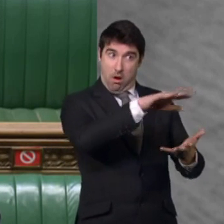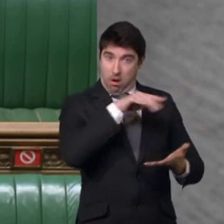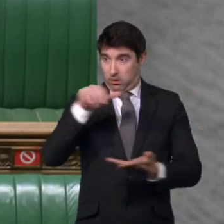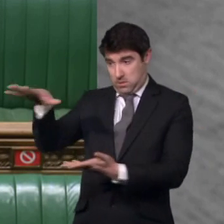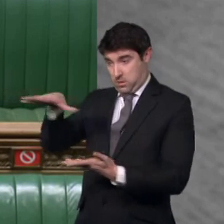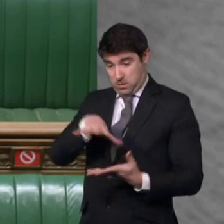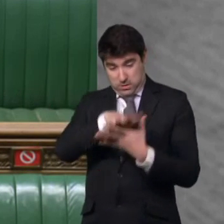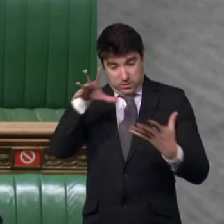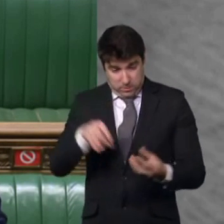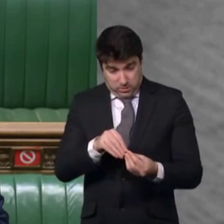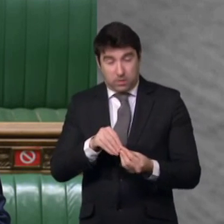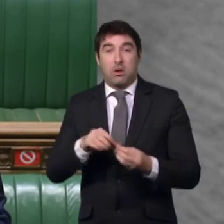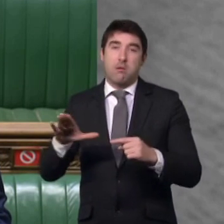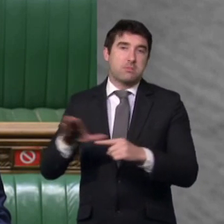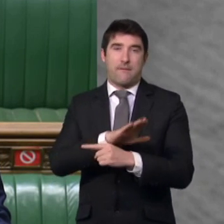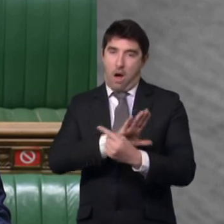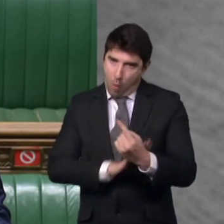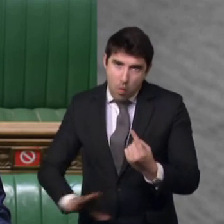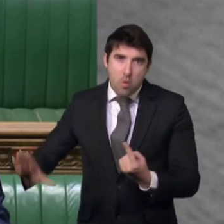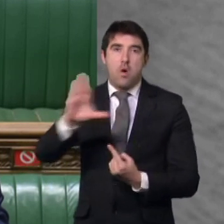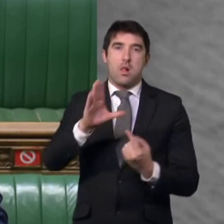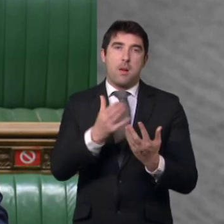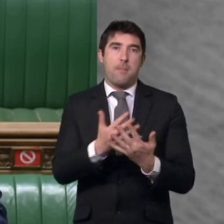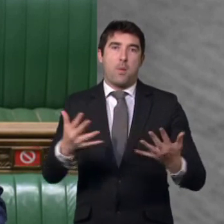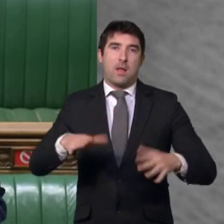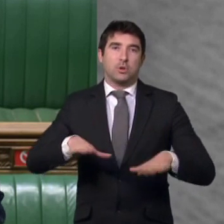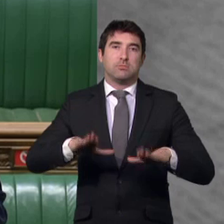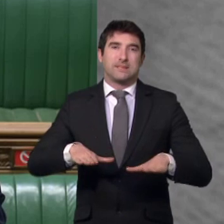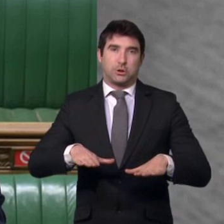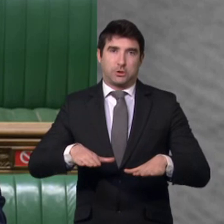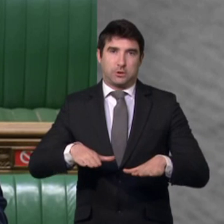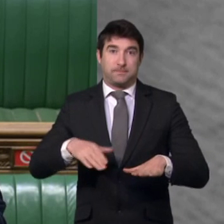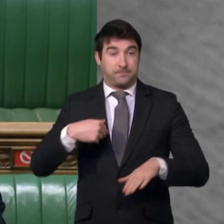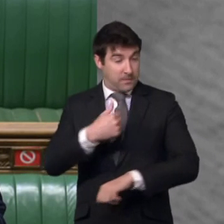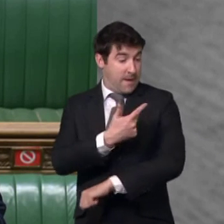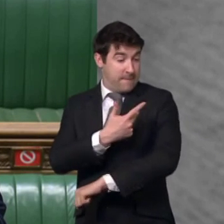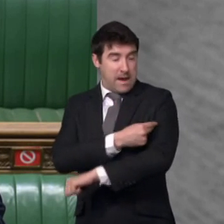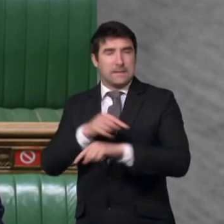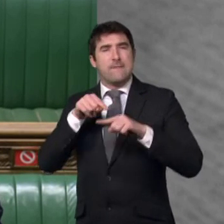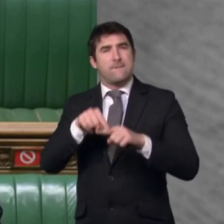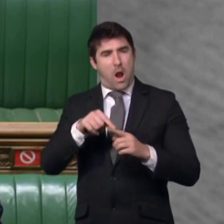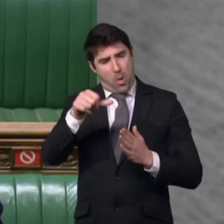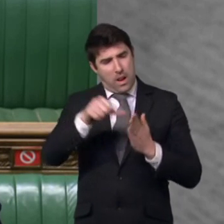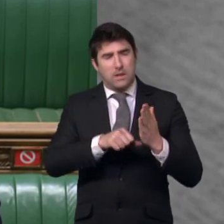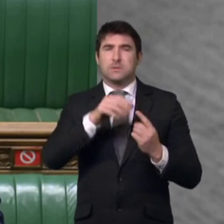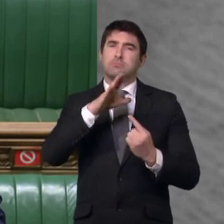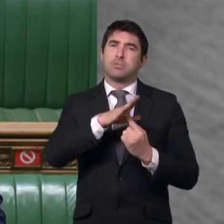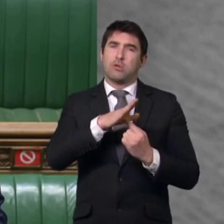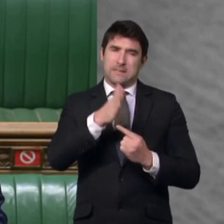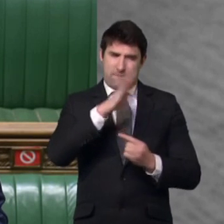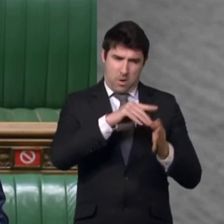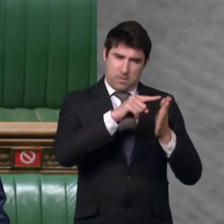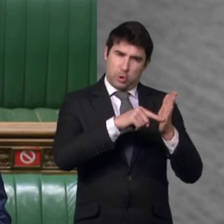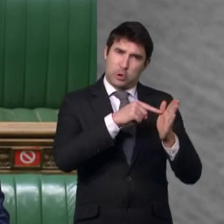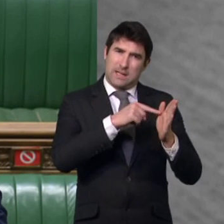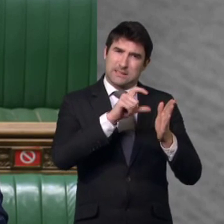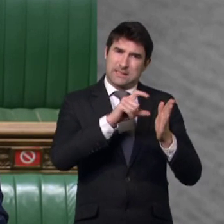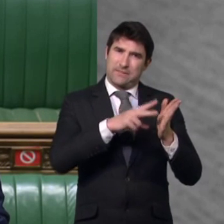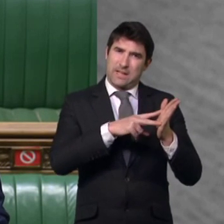We will vaccinate according to the Joint Committee on Vaccination and Immunisation priority, but today’s news means that everyone who wants one can get a vaccine.